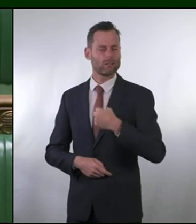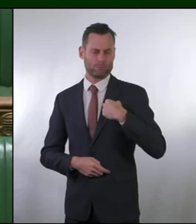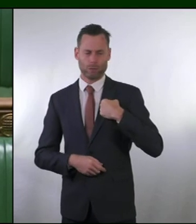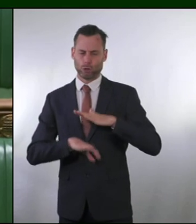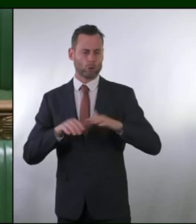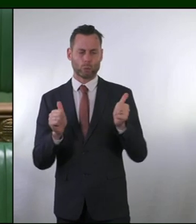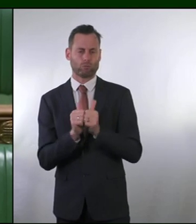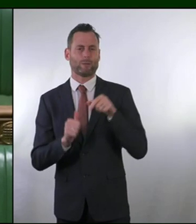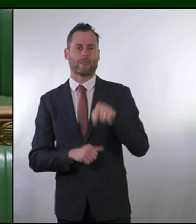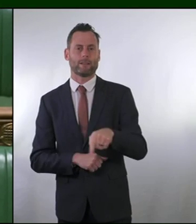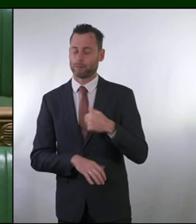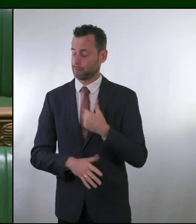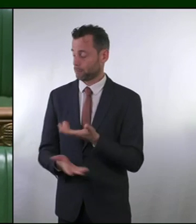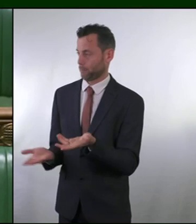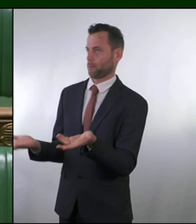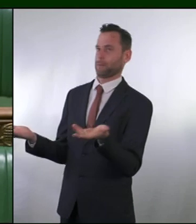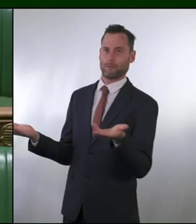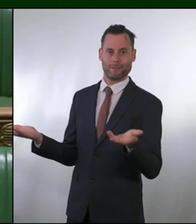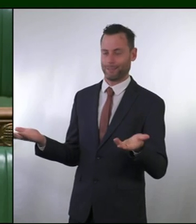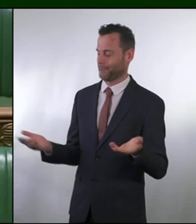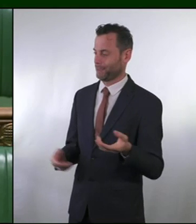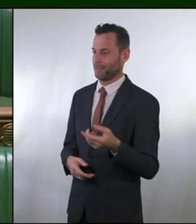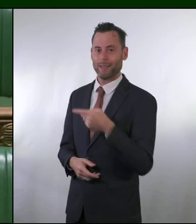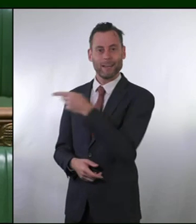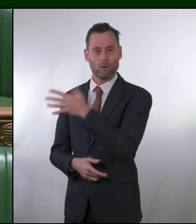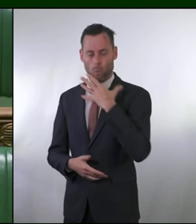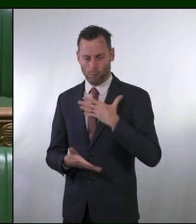He wants tough measures, and then refuses to vote for them.